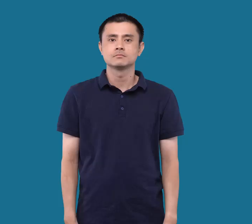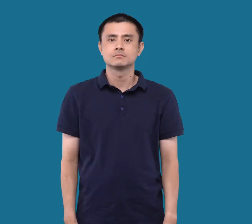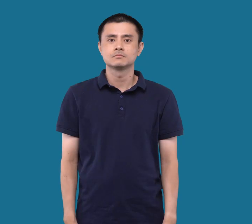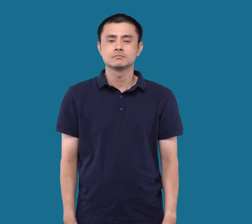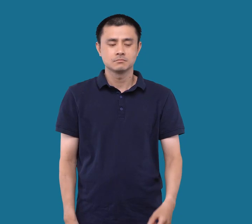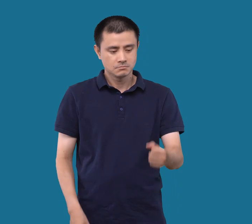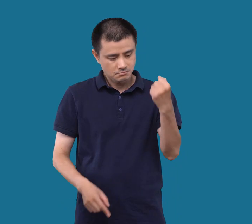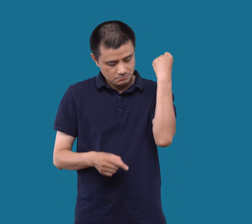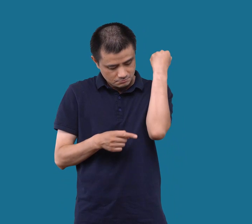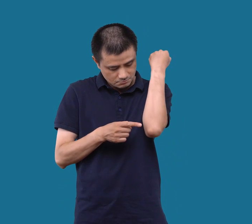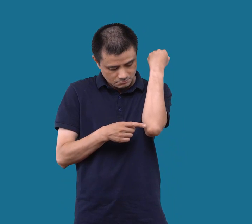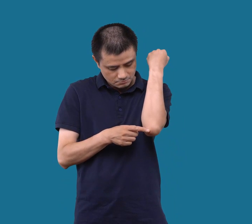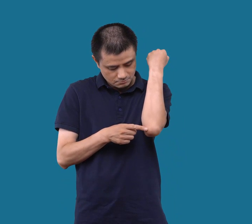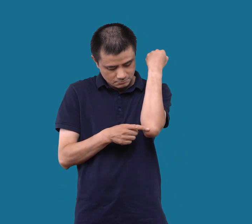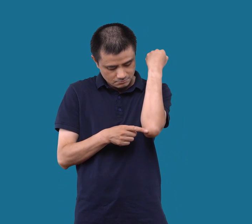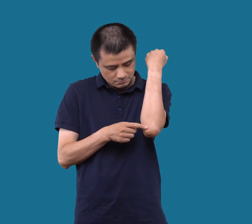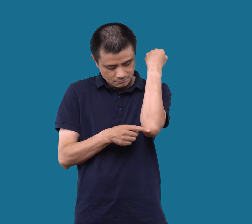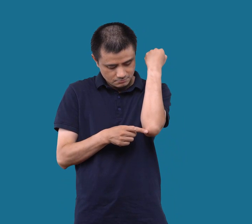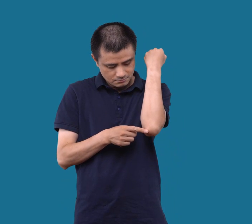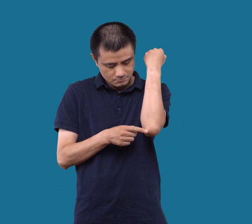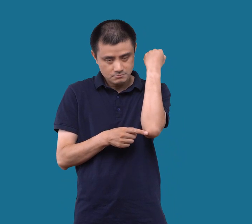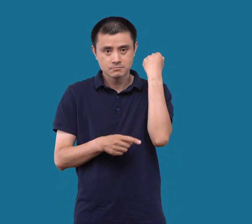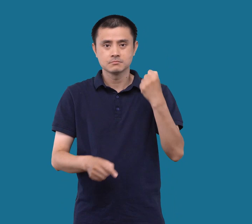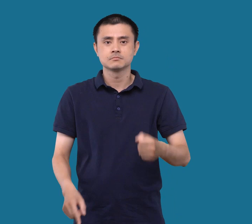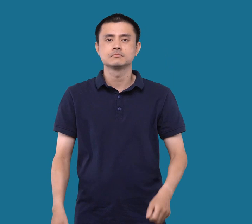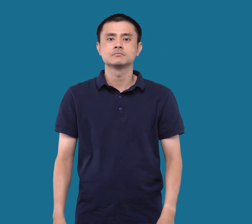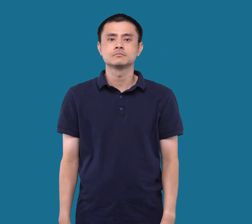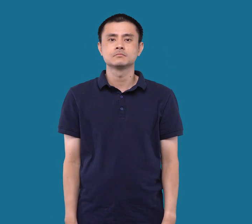cùi chỏ